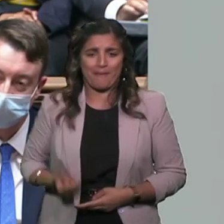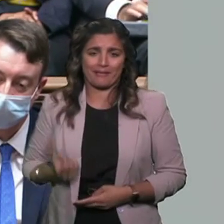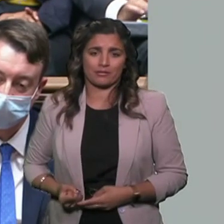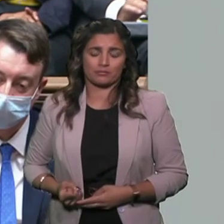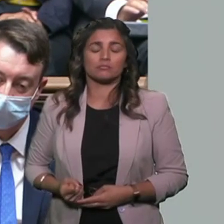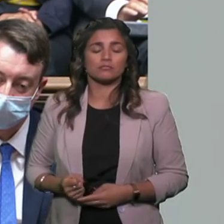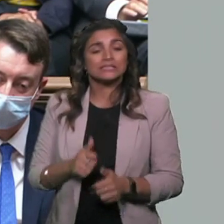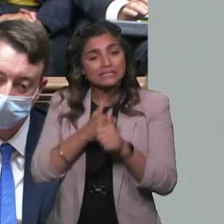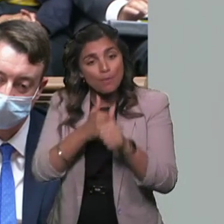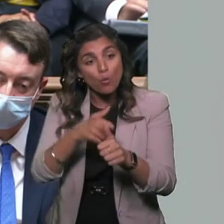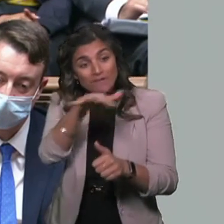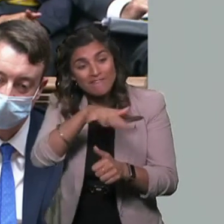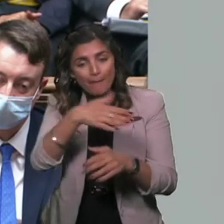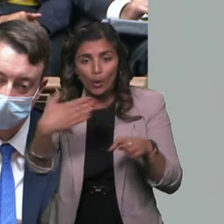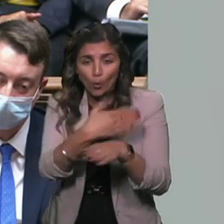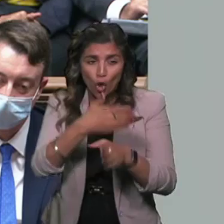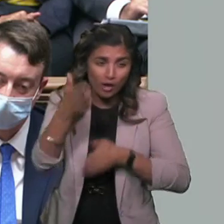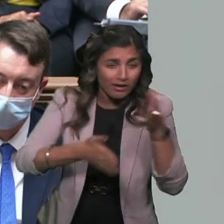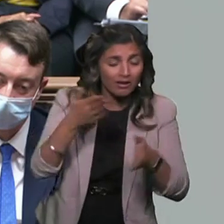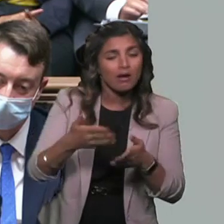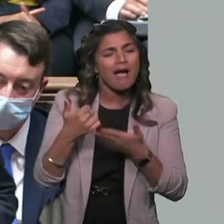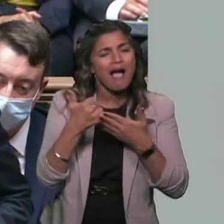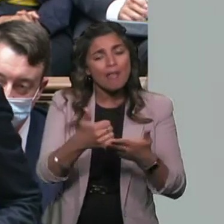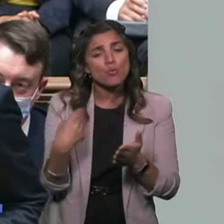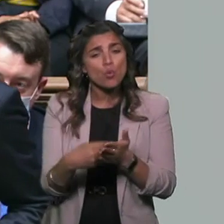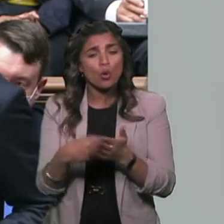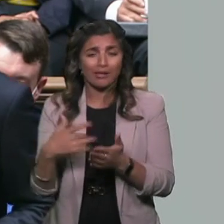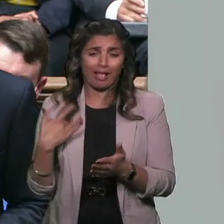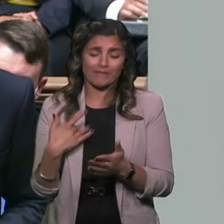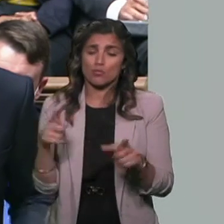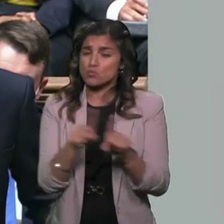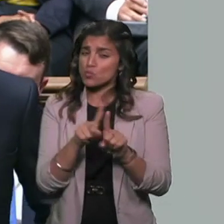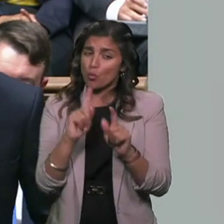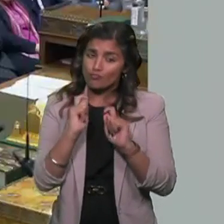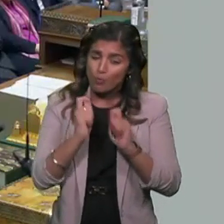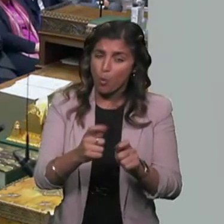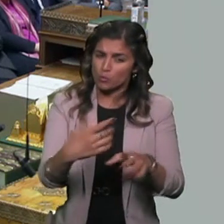It supports working families, it helps with the cost of living and it rewards work.